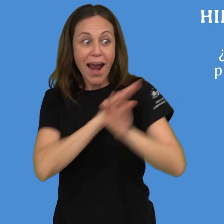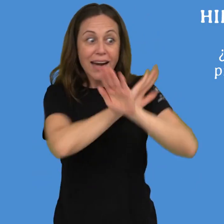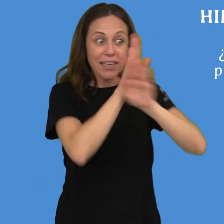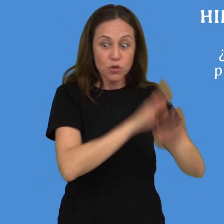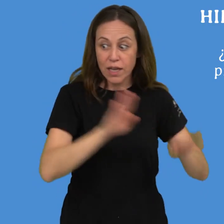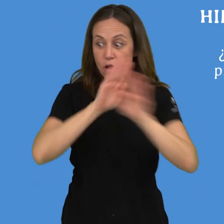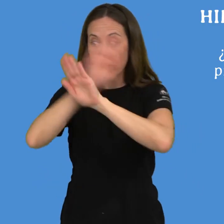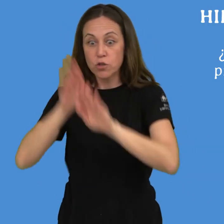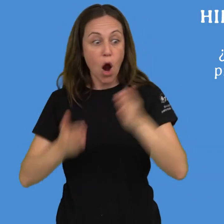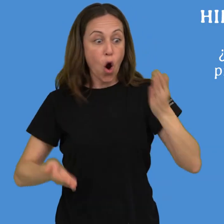resultado